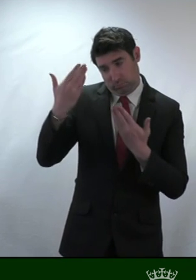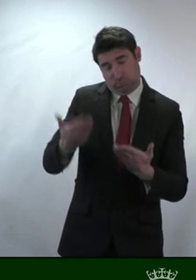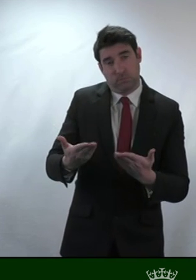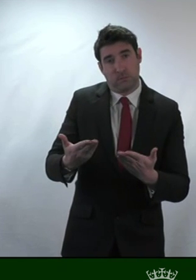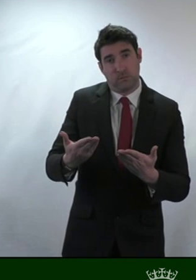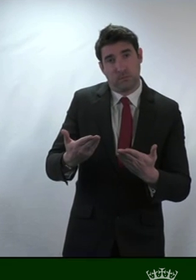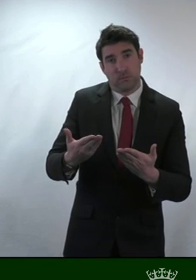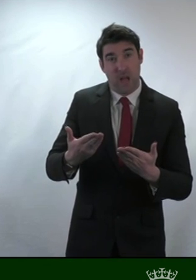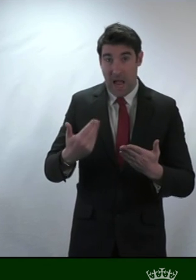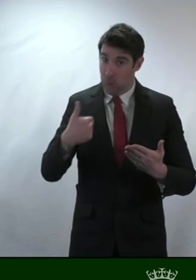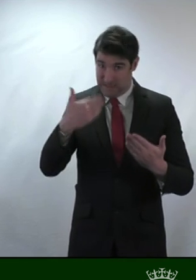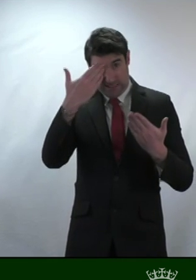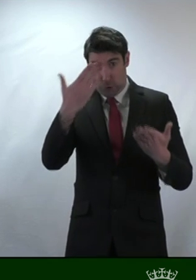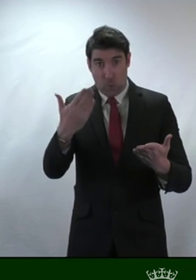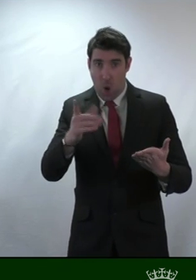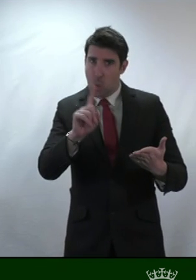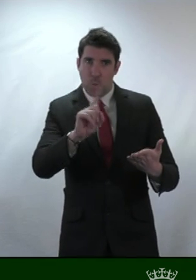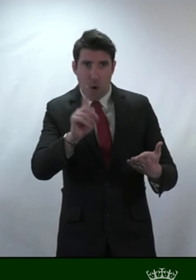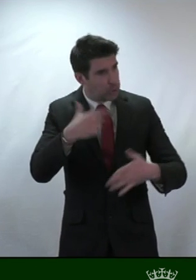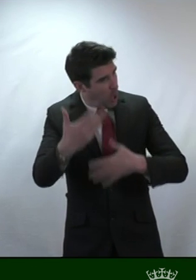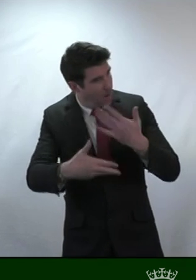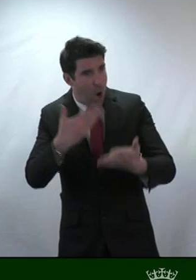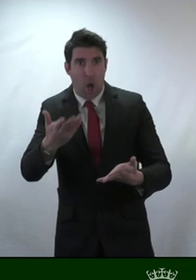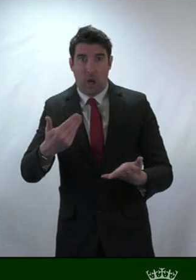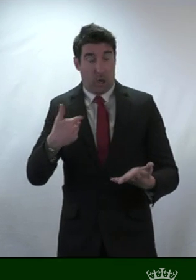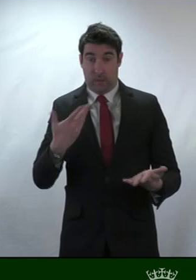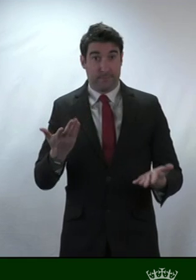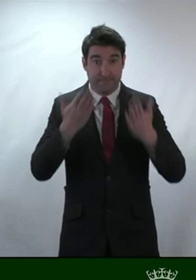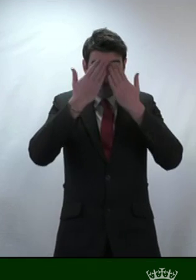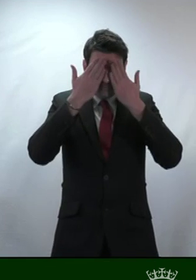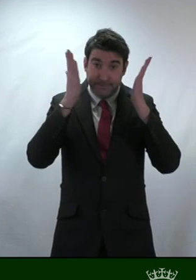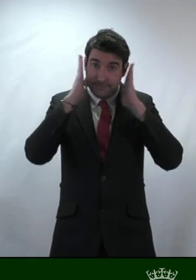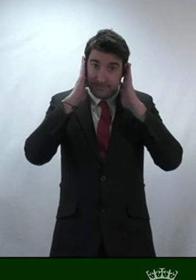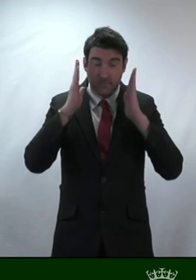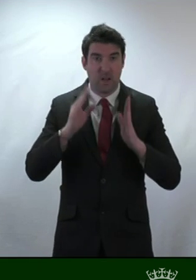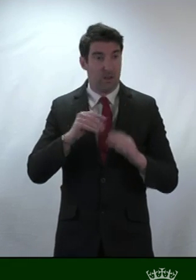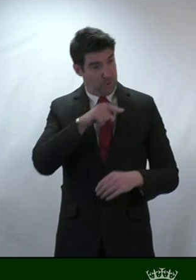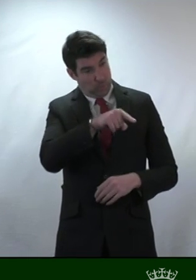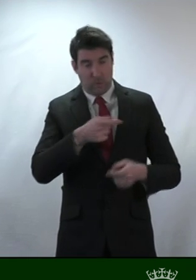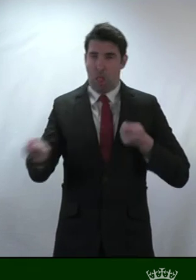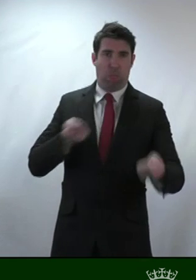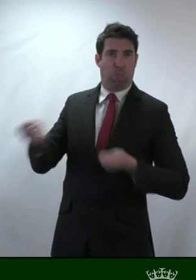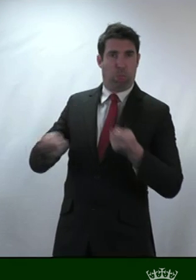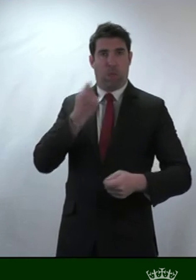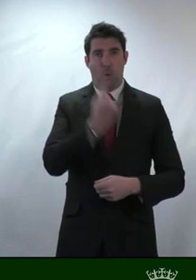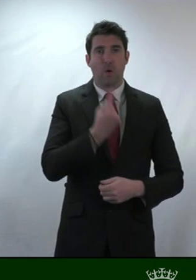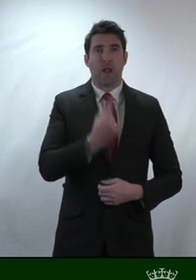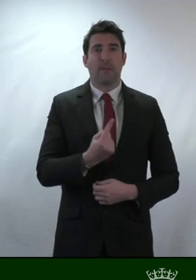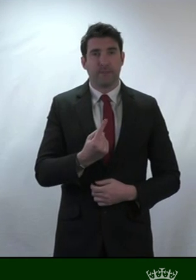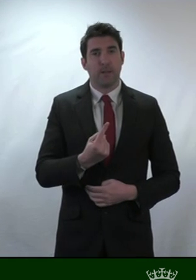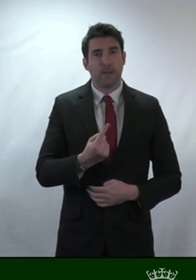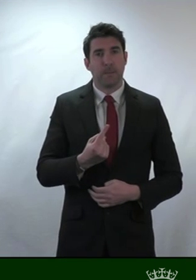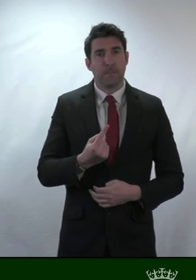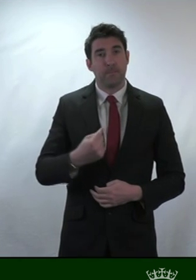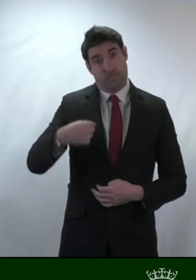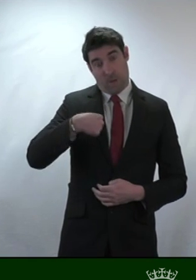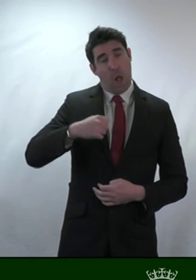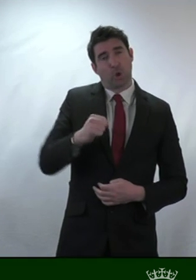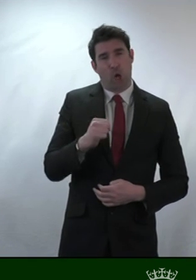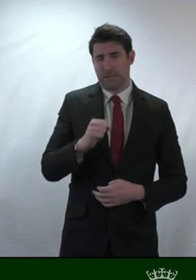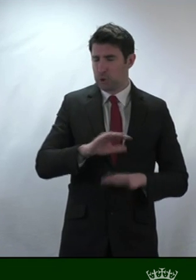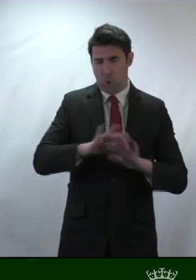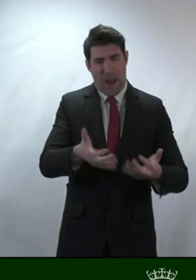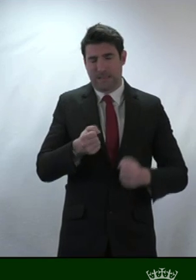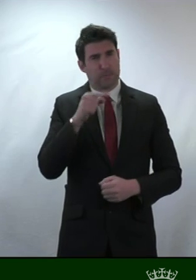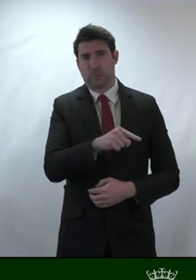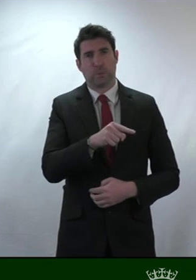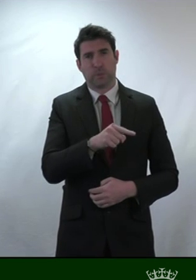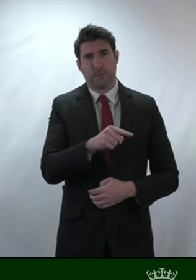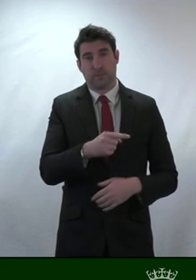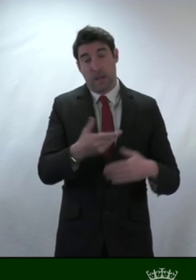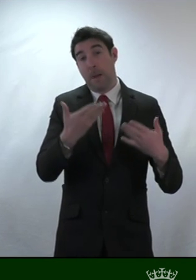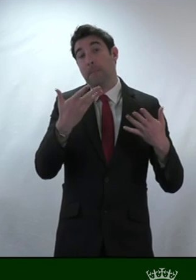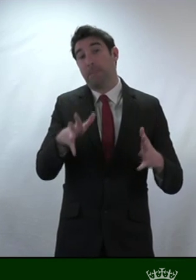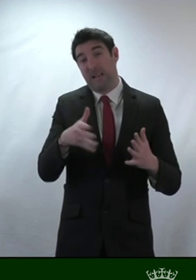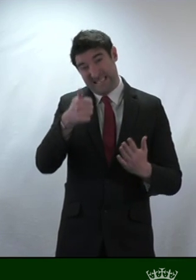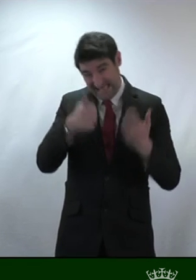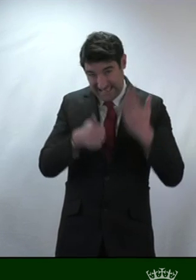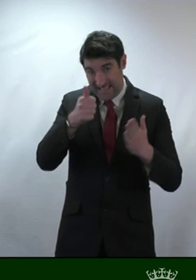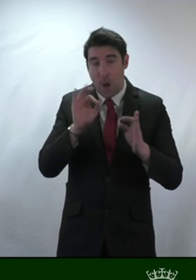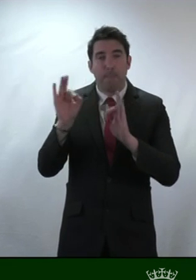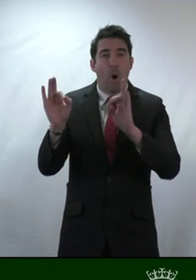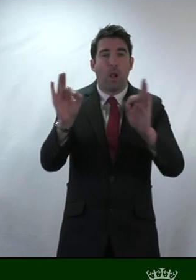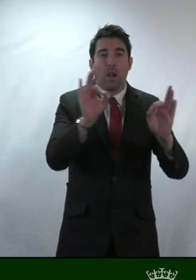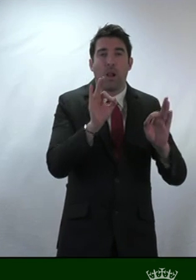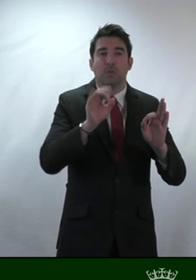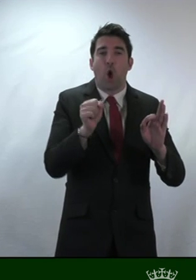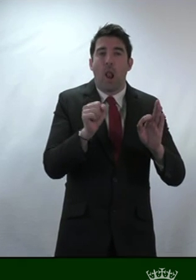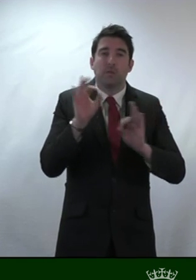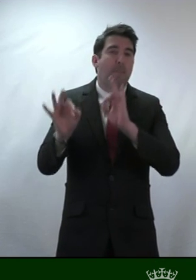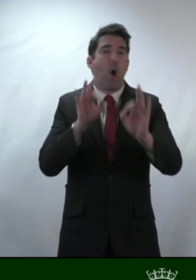People in Scotland are not willing to suffer the consequences of this economic vandalism, and 16 consecutive polls have shown a majority for independence—that is little wonder, Mr Speaker.